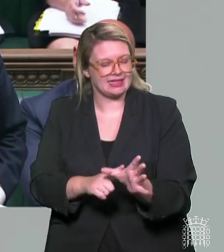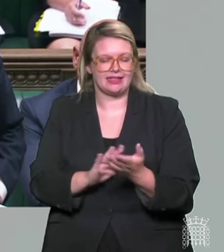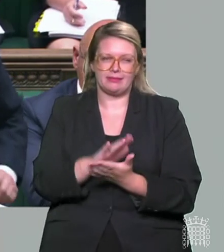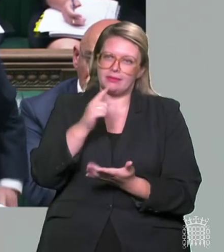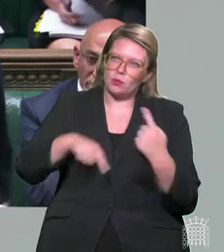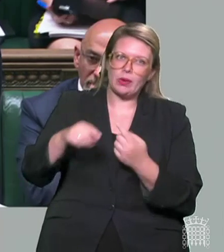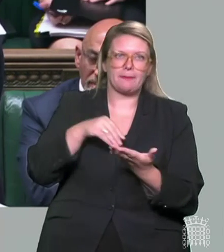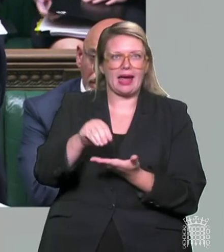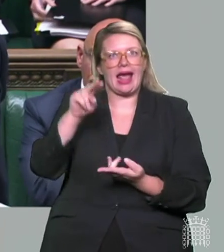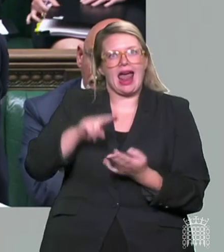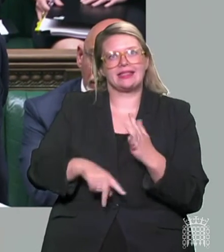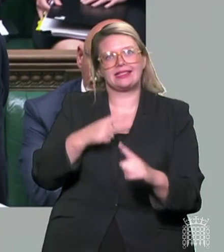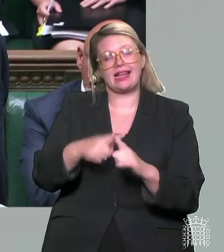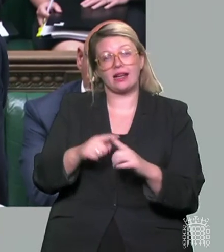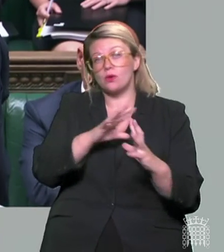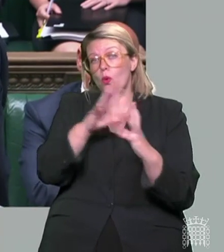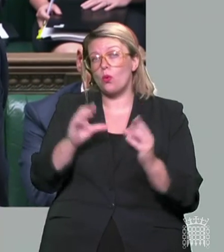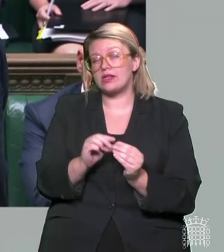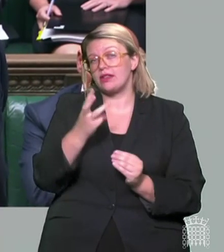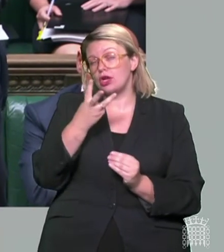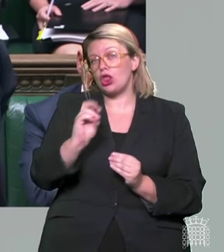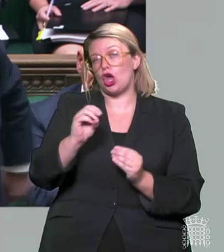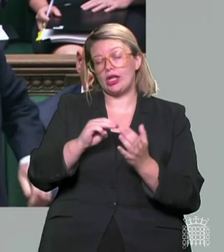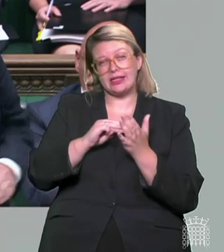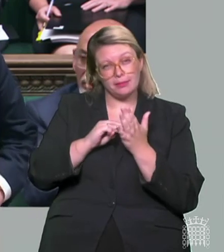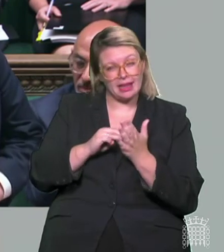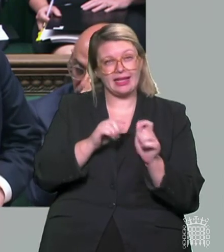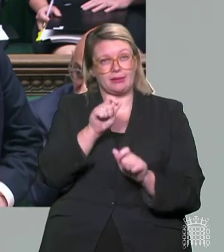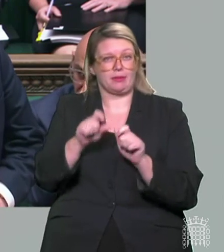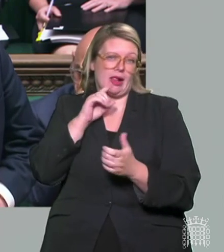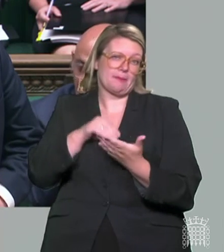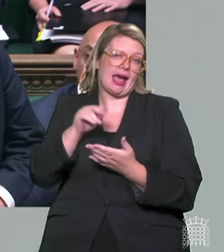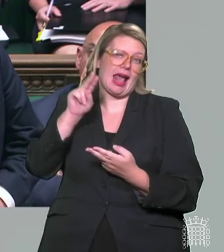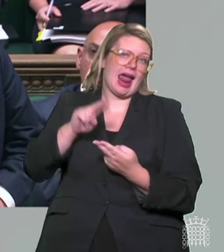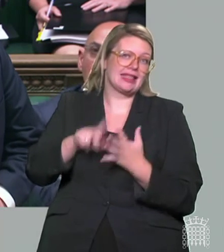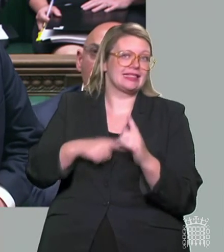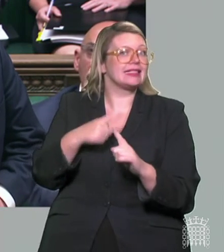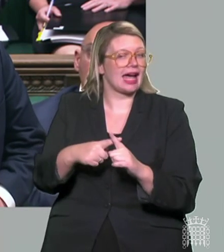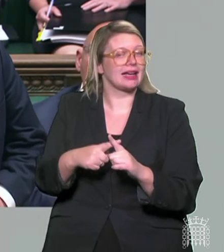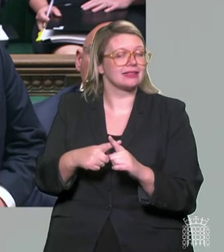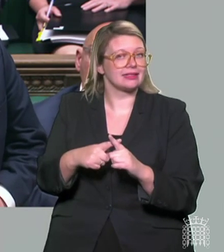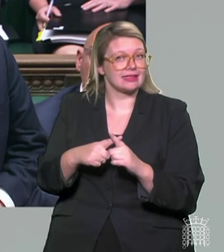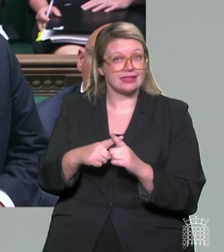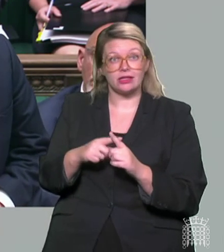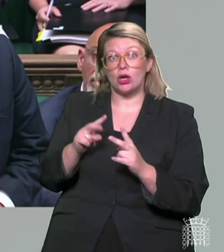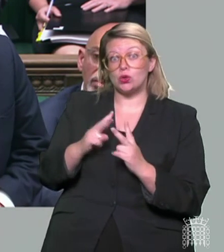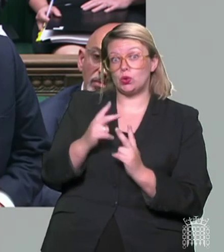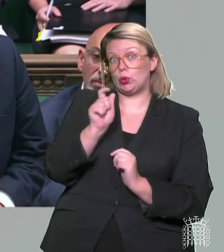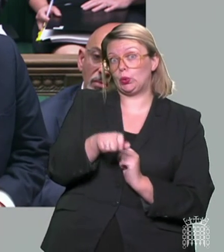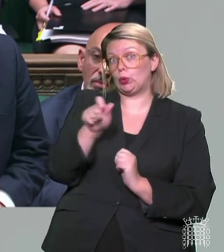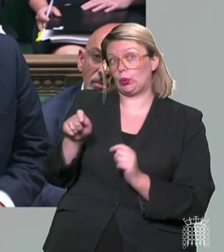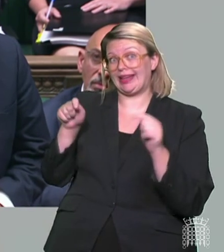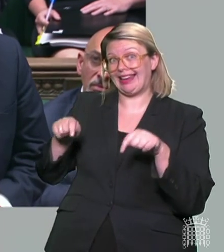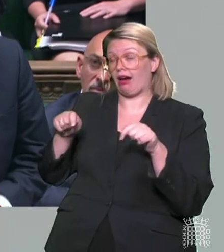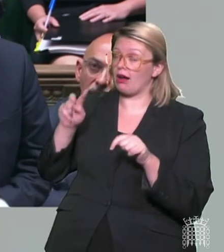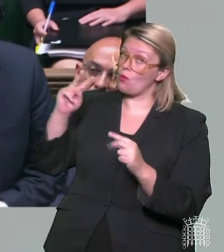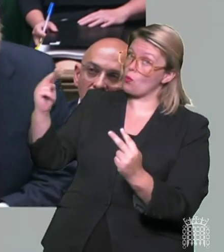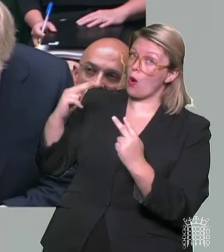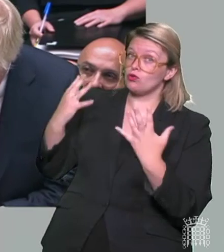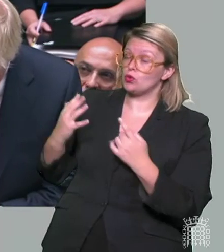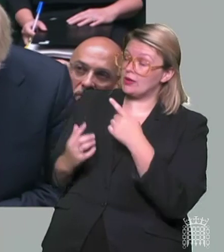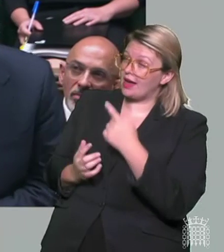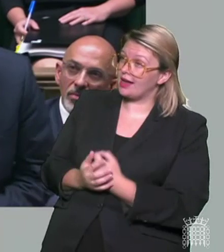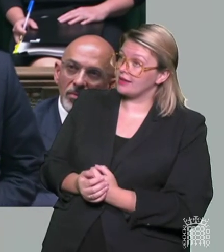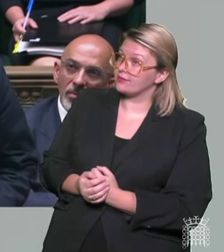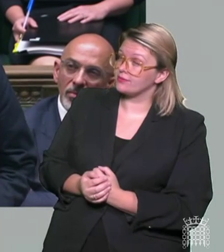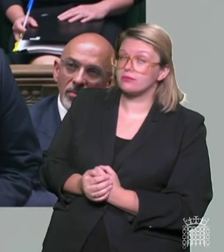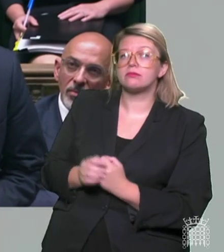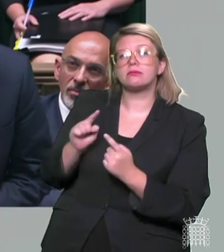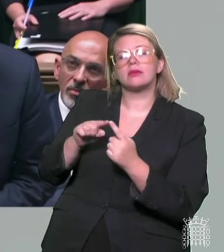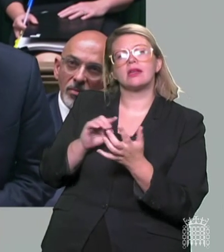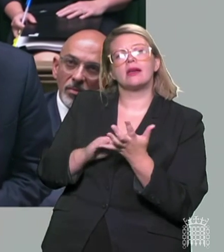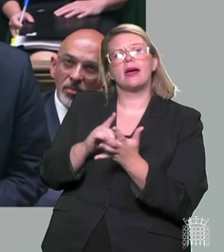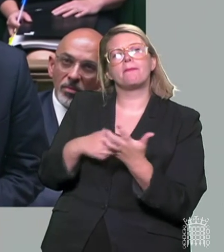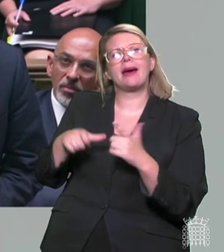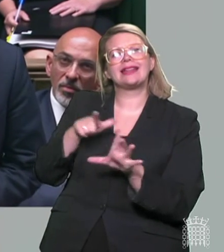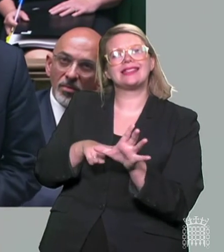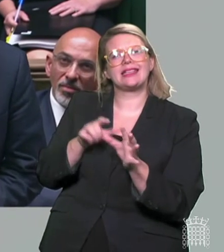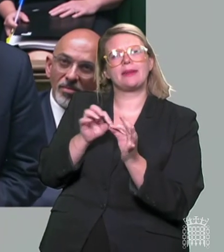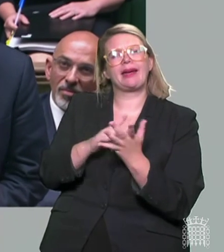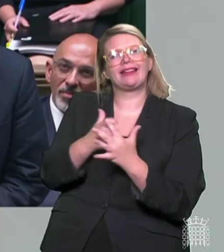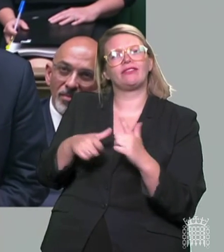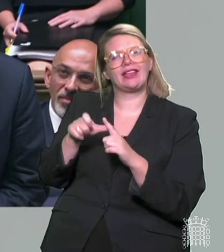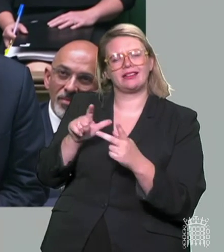These changes will benefit 30 million people across the UK and I am pleased to say that two of those people—Mandy Banfield and Alan Calzari—are seated in the Public Gallery.